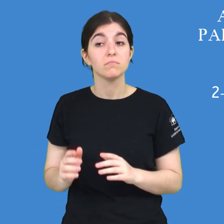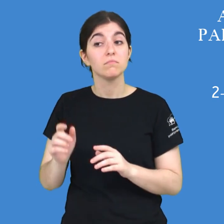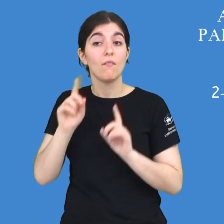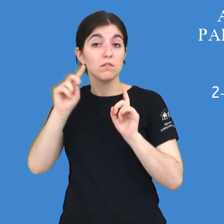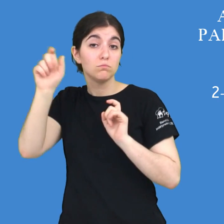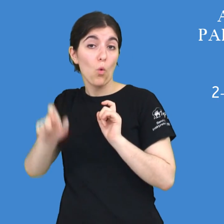caso